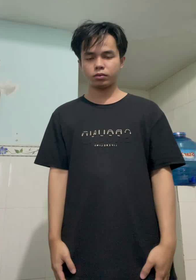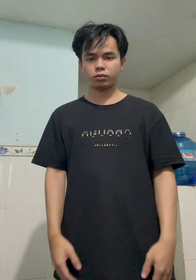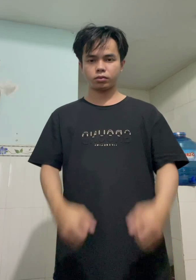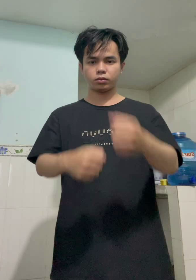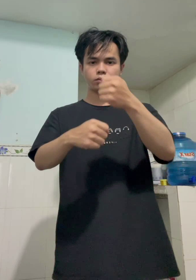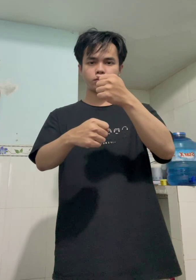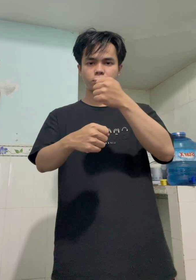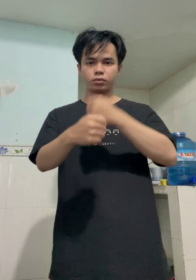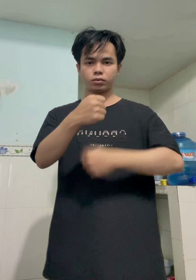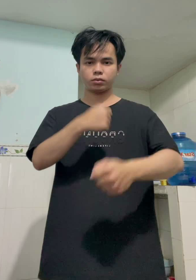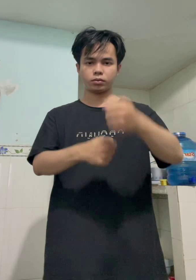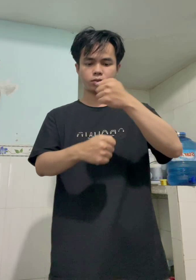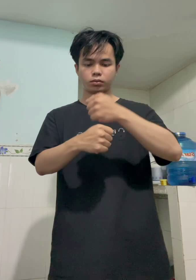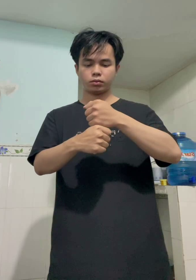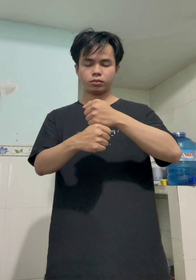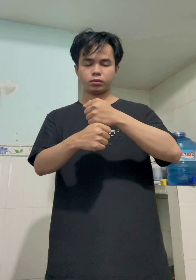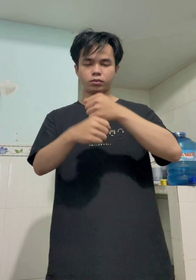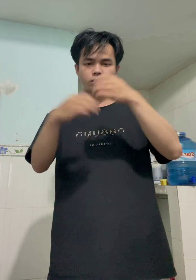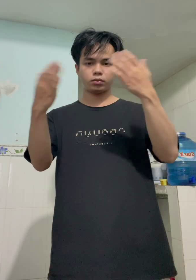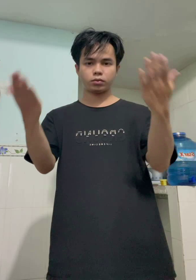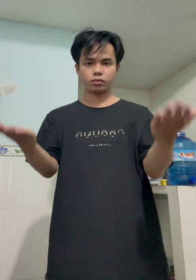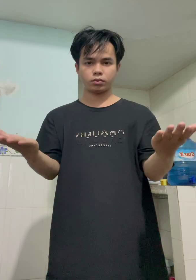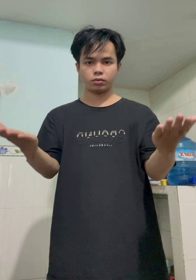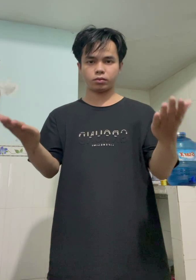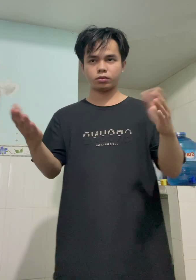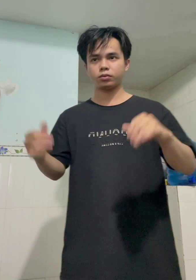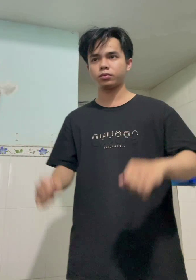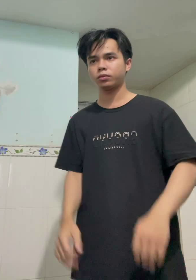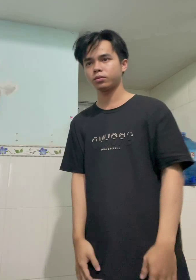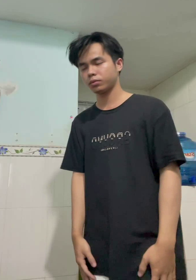nam nay